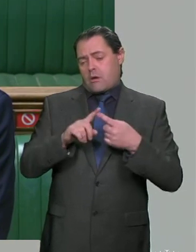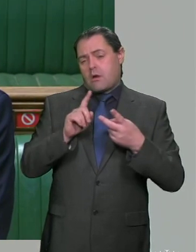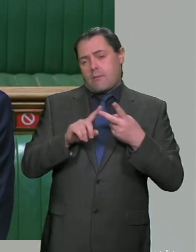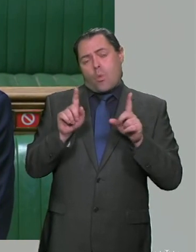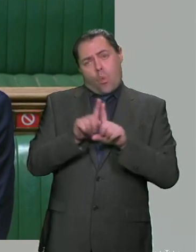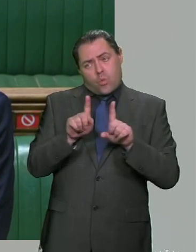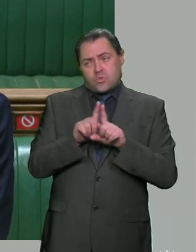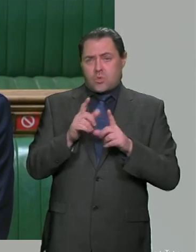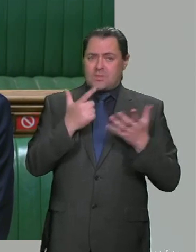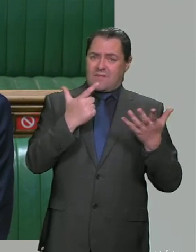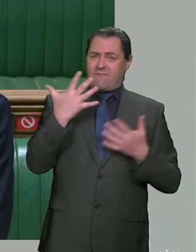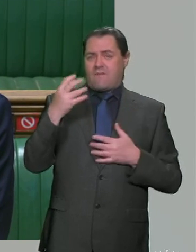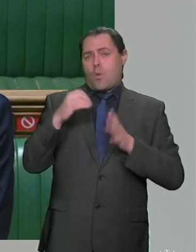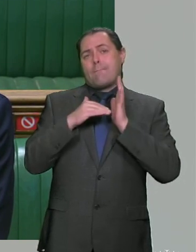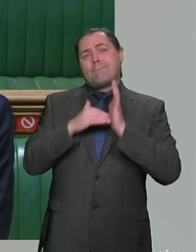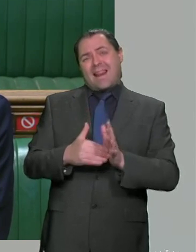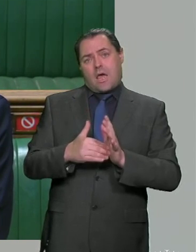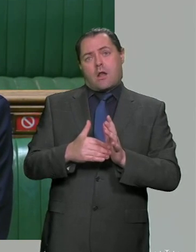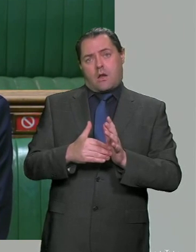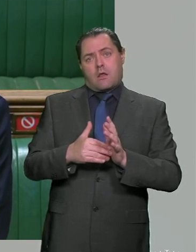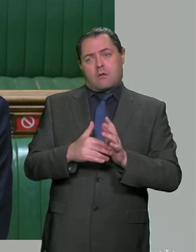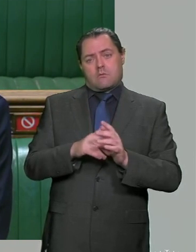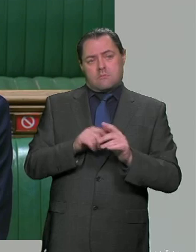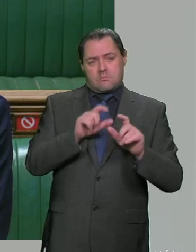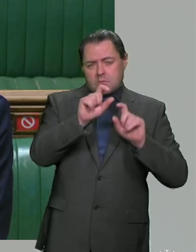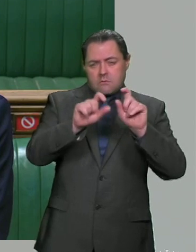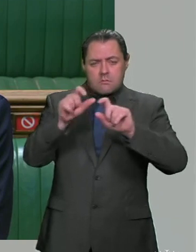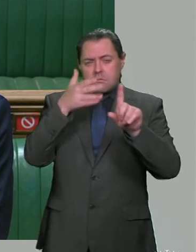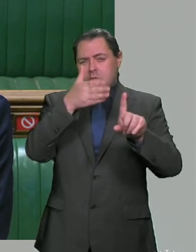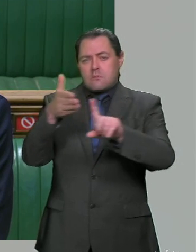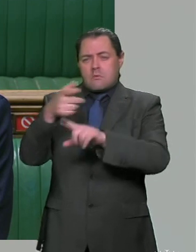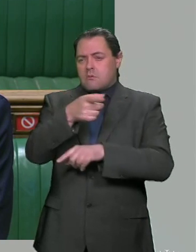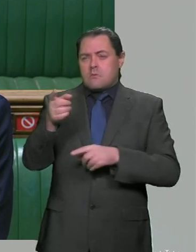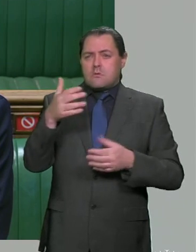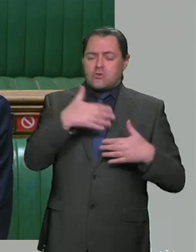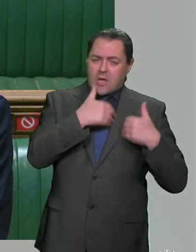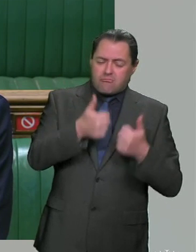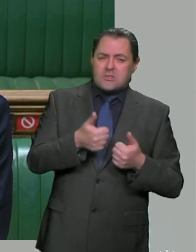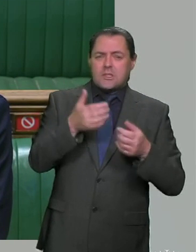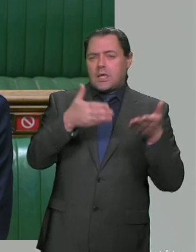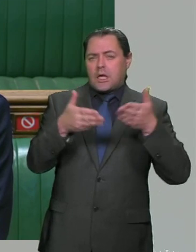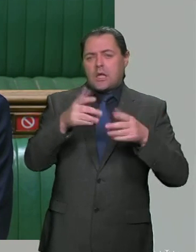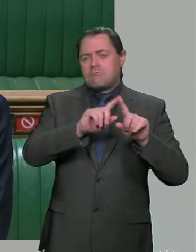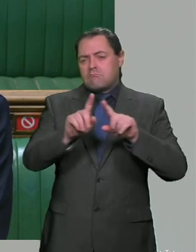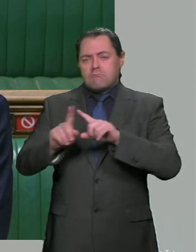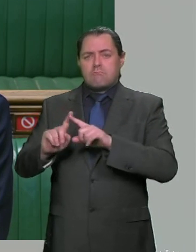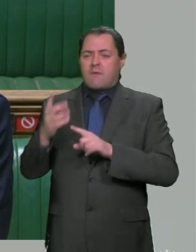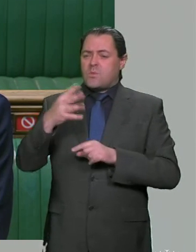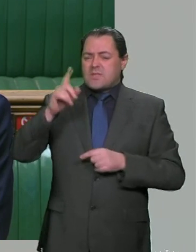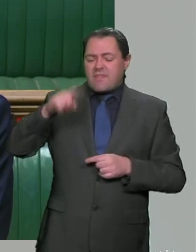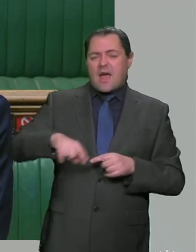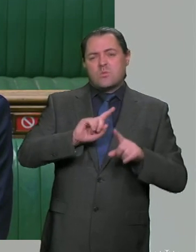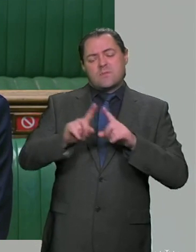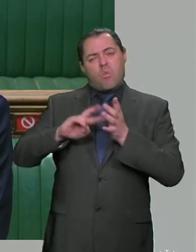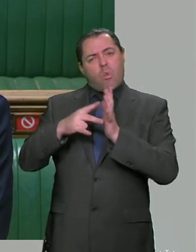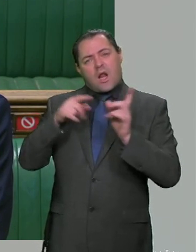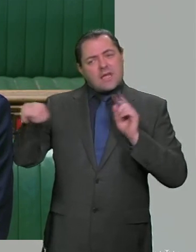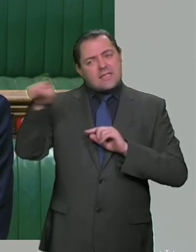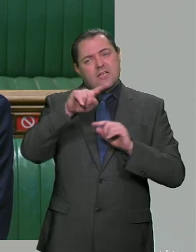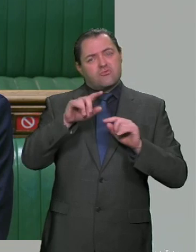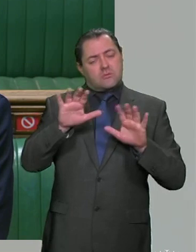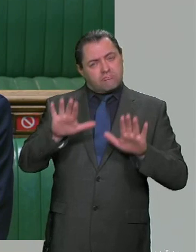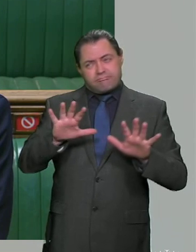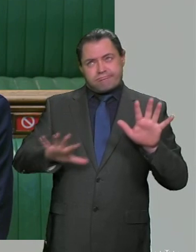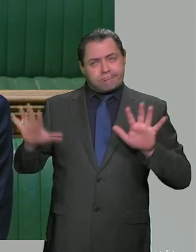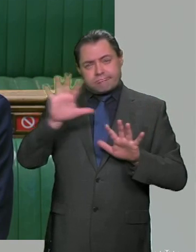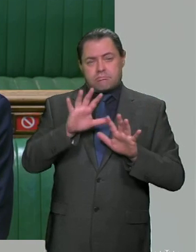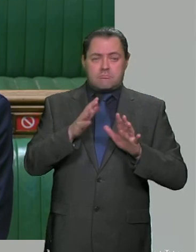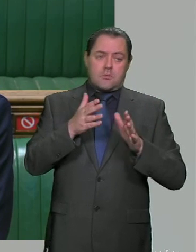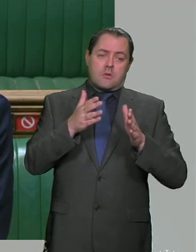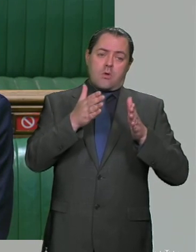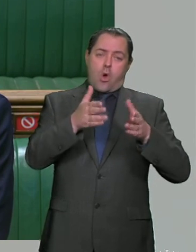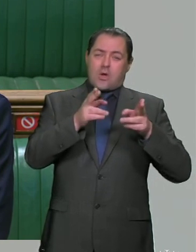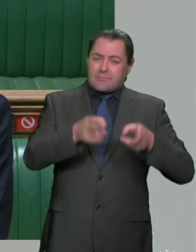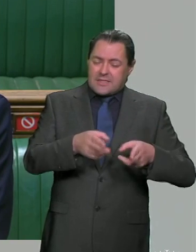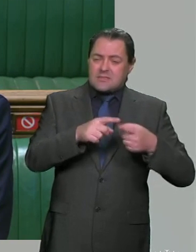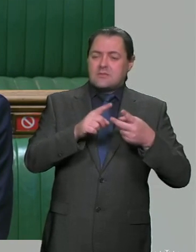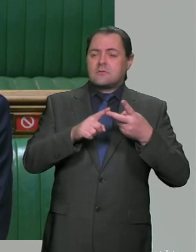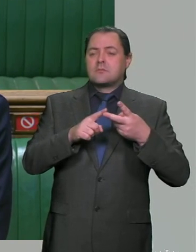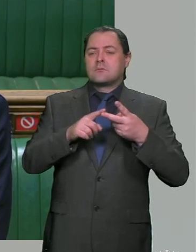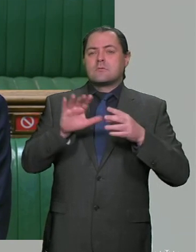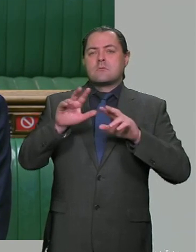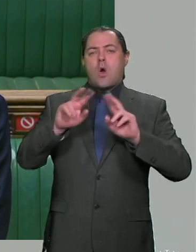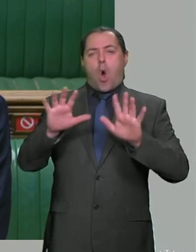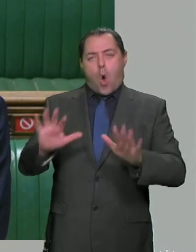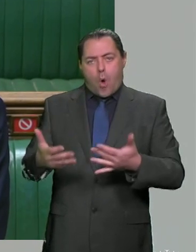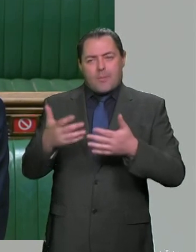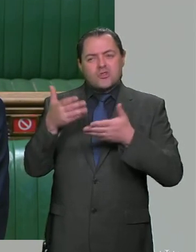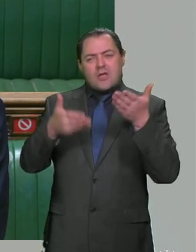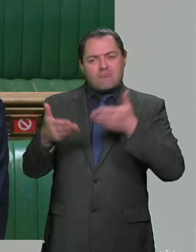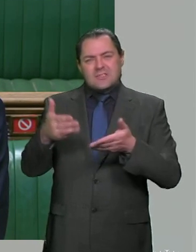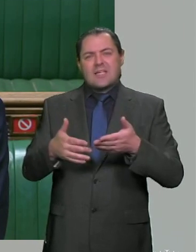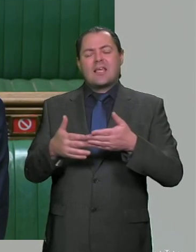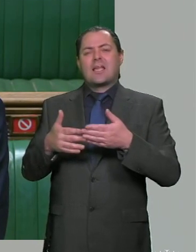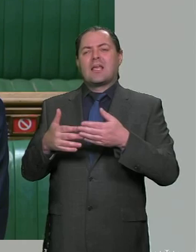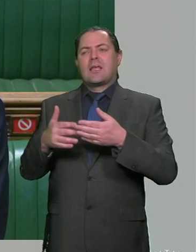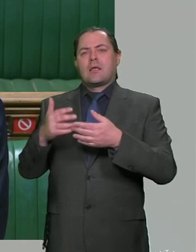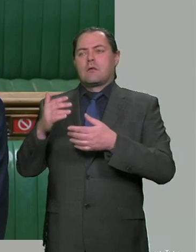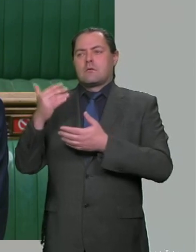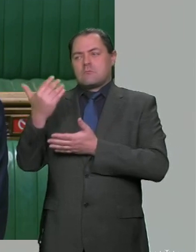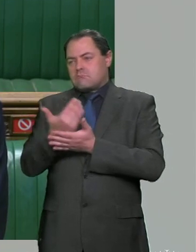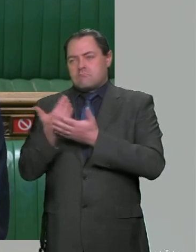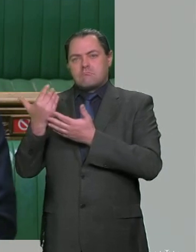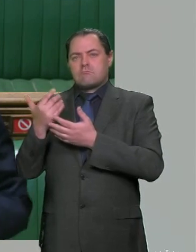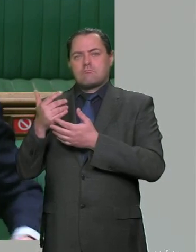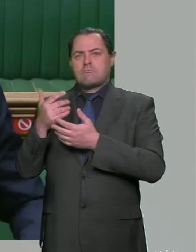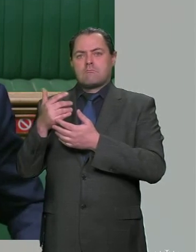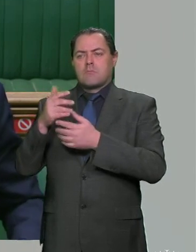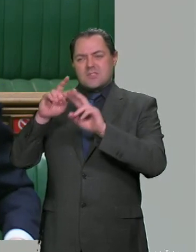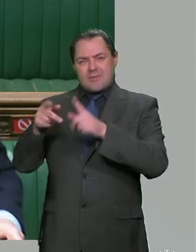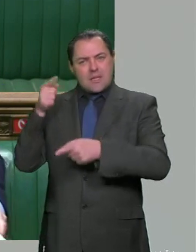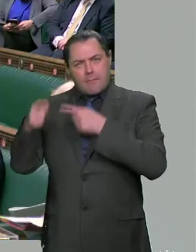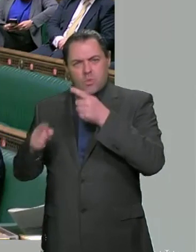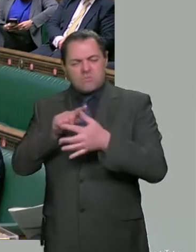a £750 million targeted package of support for charities, helping more than 14,000 organisations across the country, including funding for hospices, homelessness charities, shelters for victims of domestic abuse and many others.